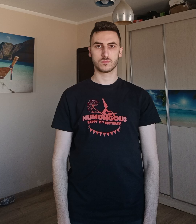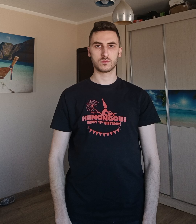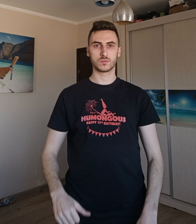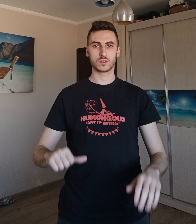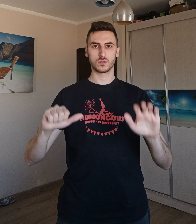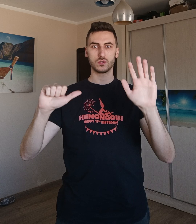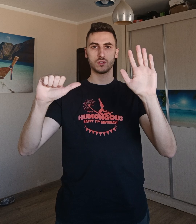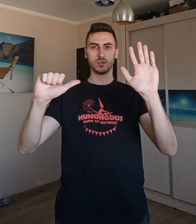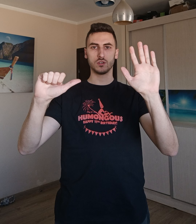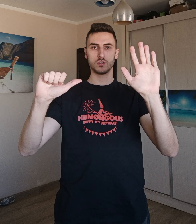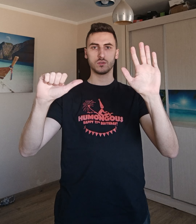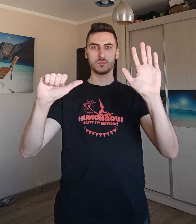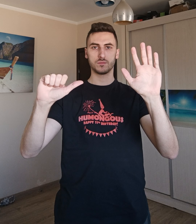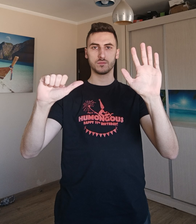שש